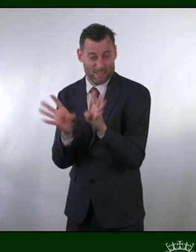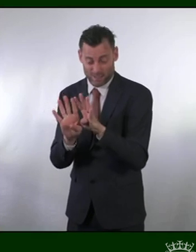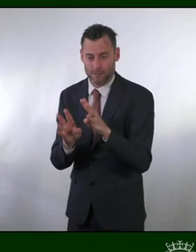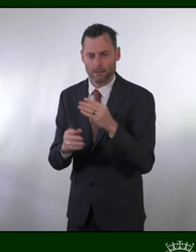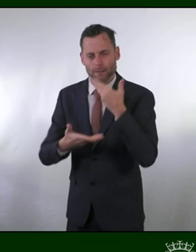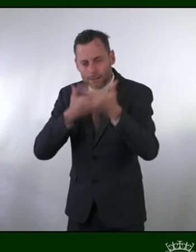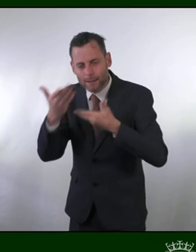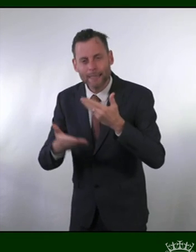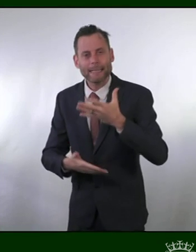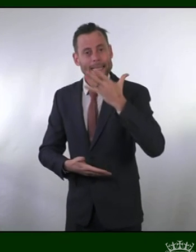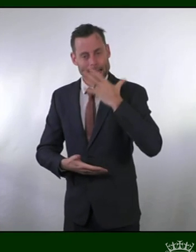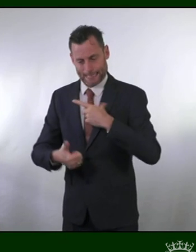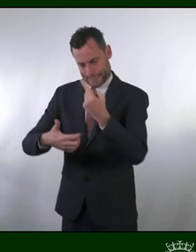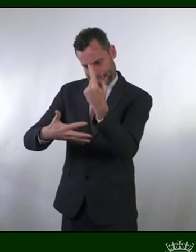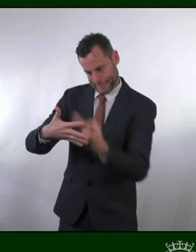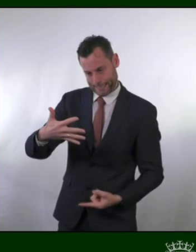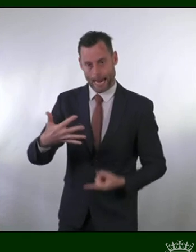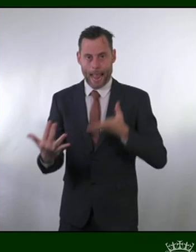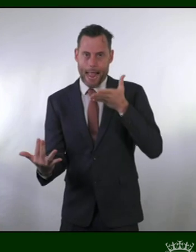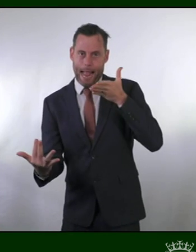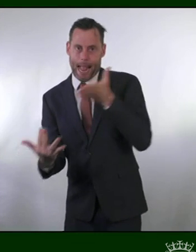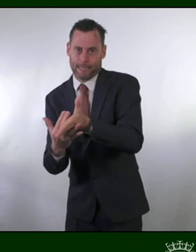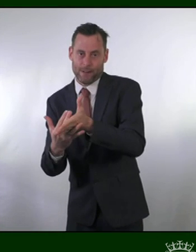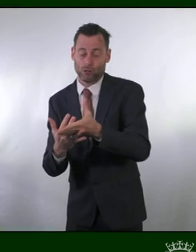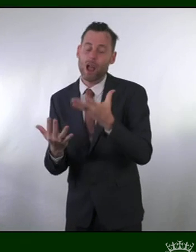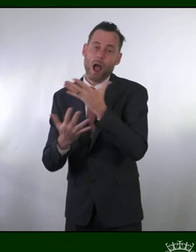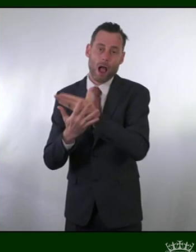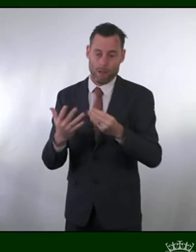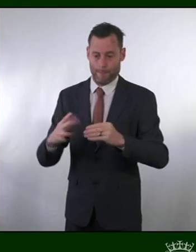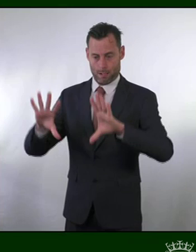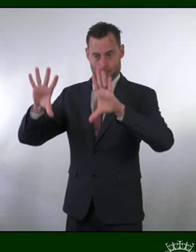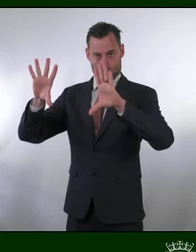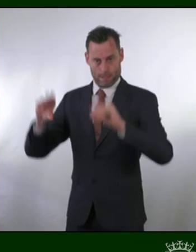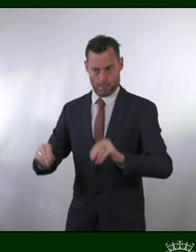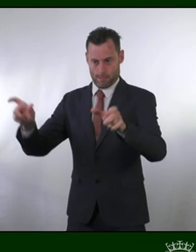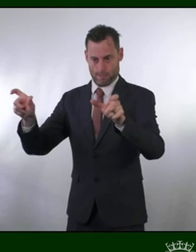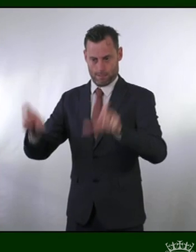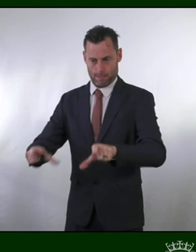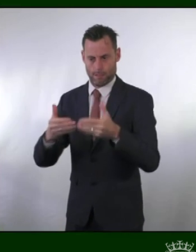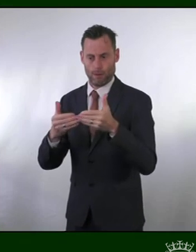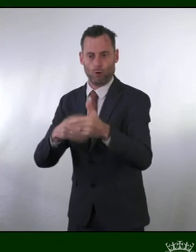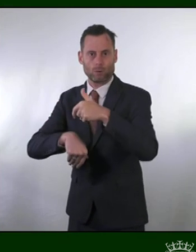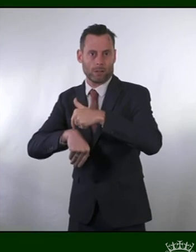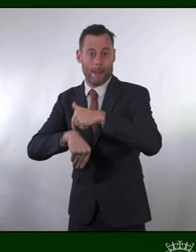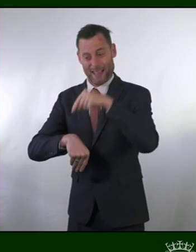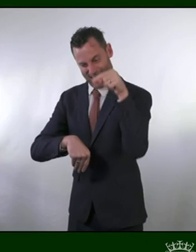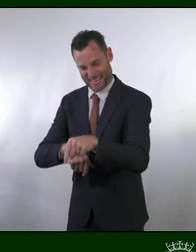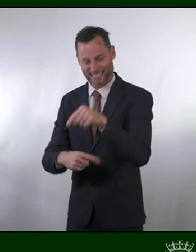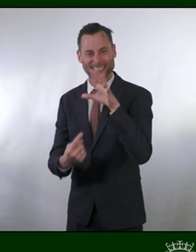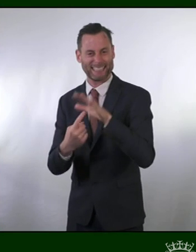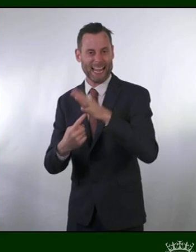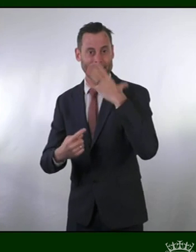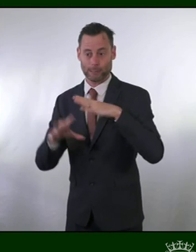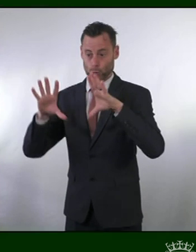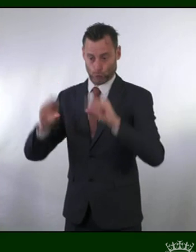They said that a “package of interventions” —including a circuit breaker—would be needed to prevent an “exponential rise in cases”.